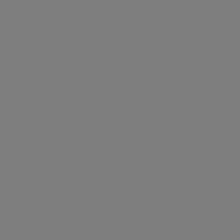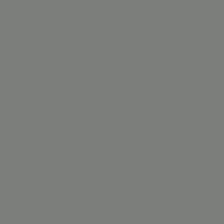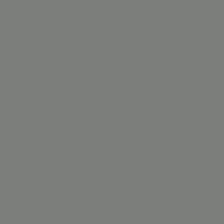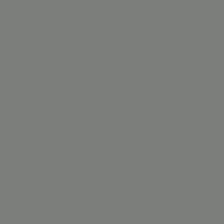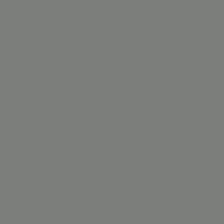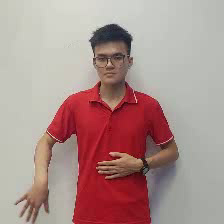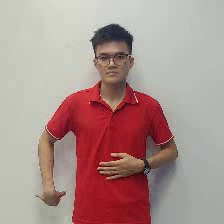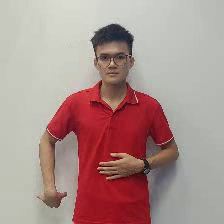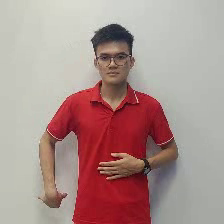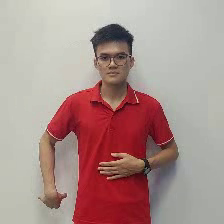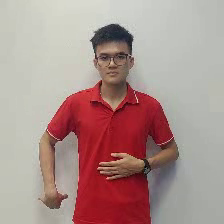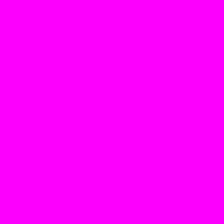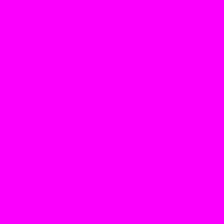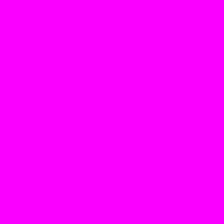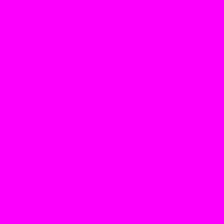Phía sau